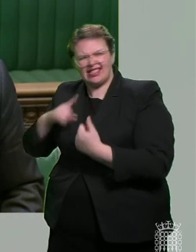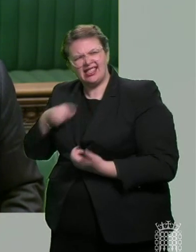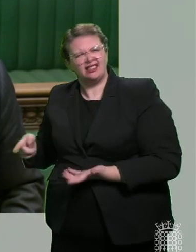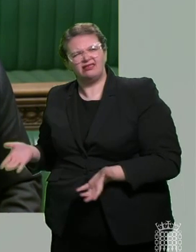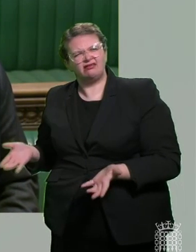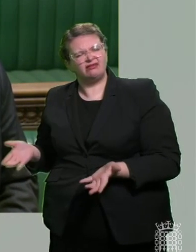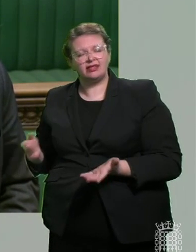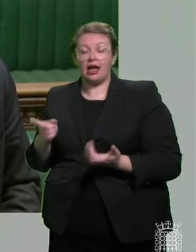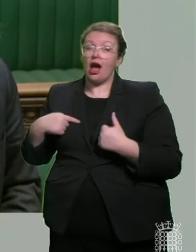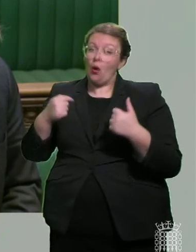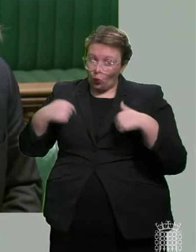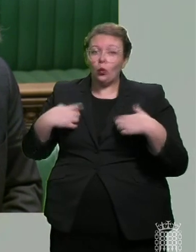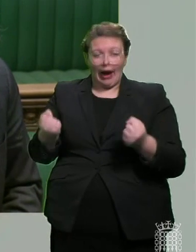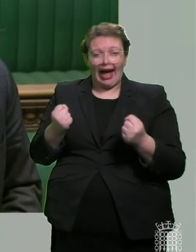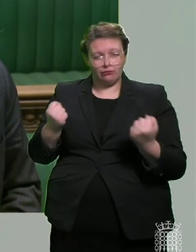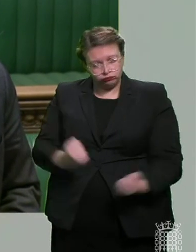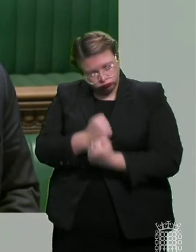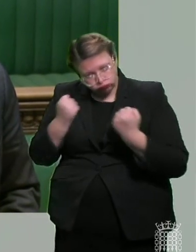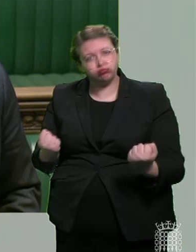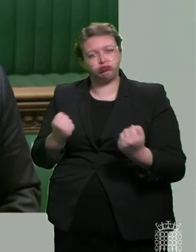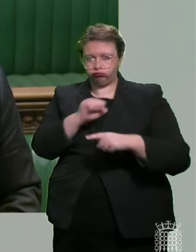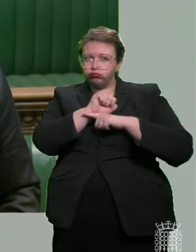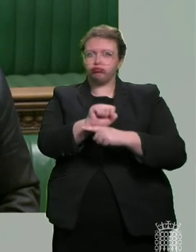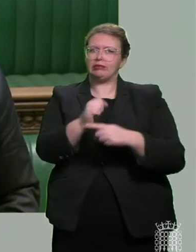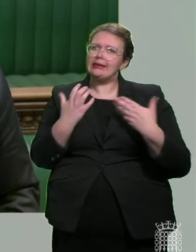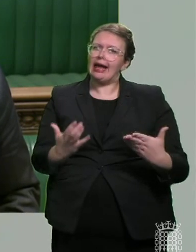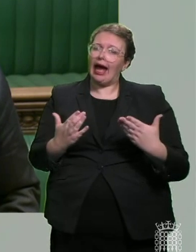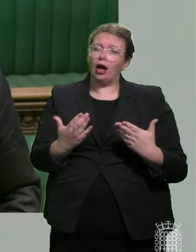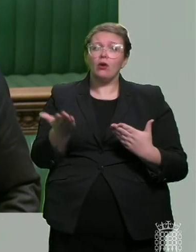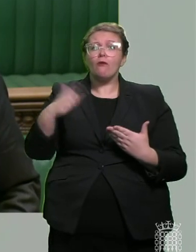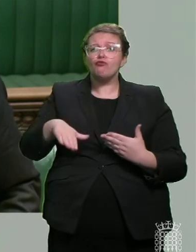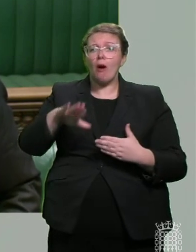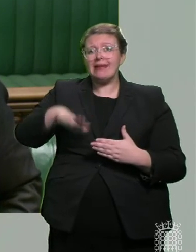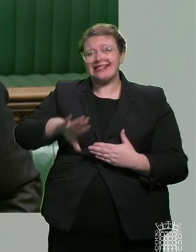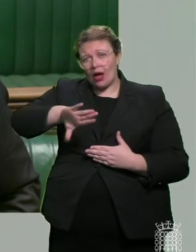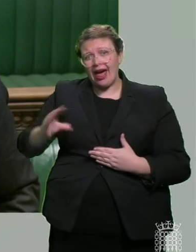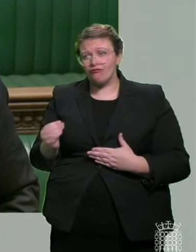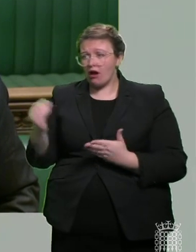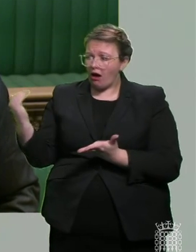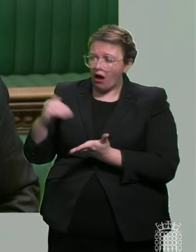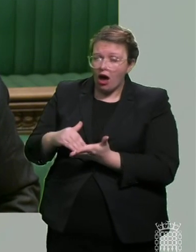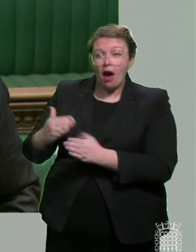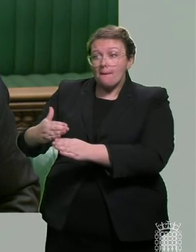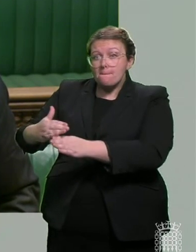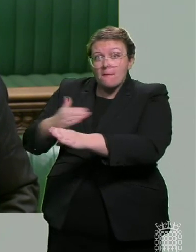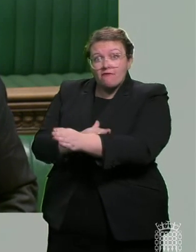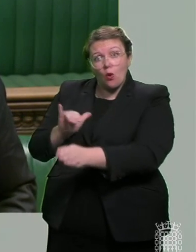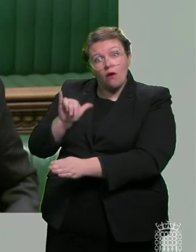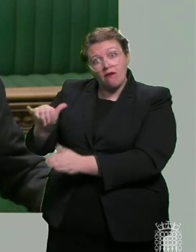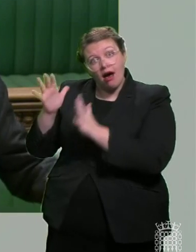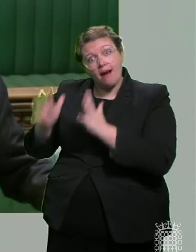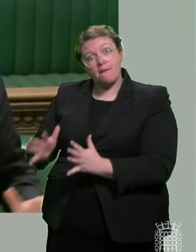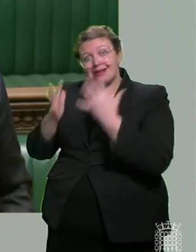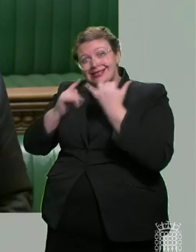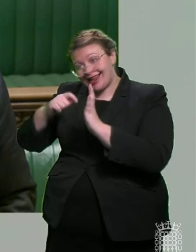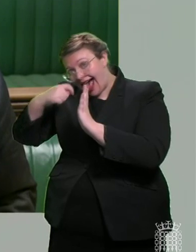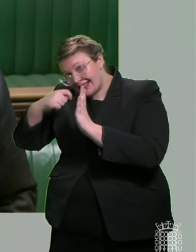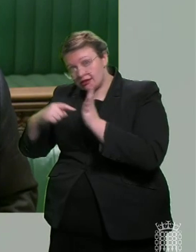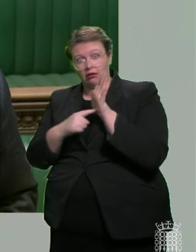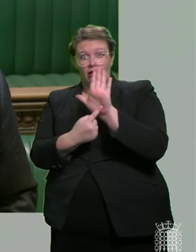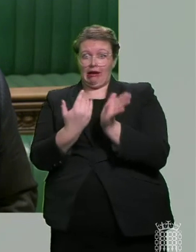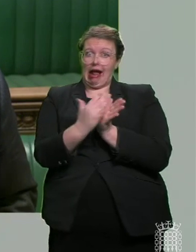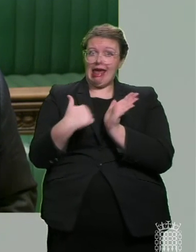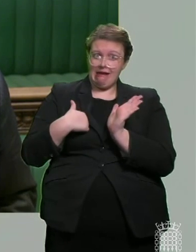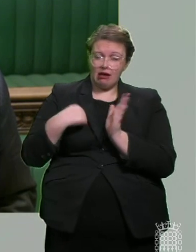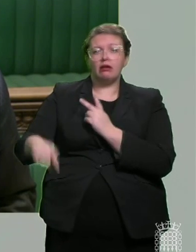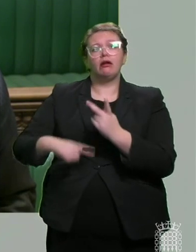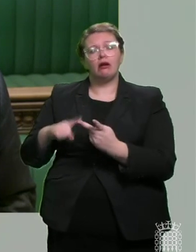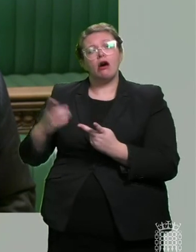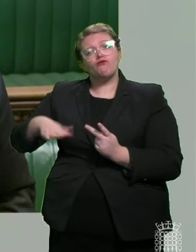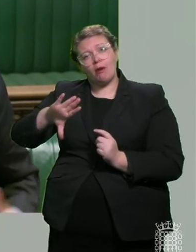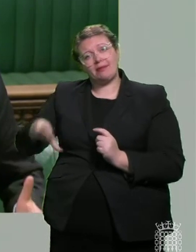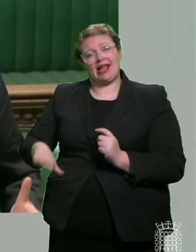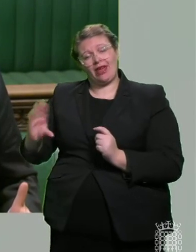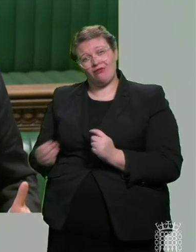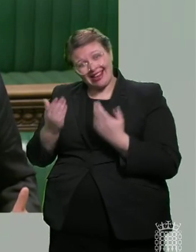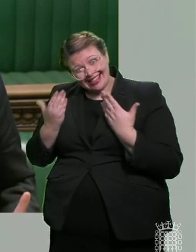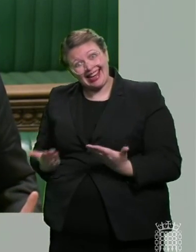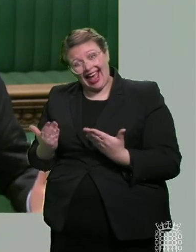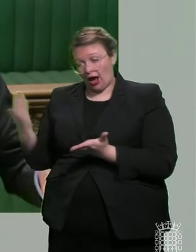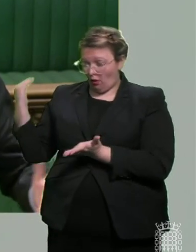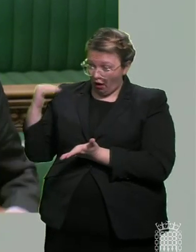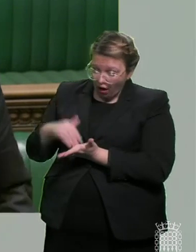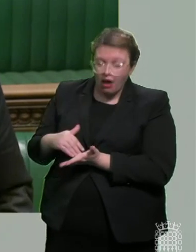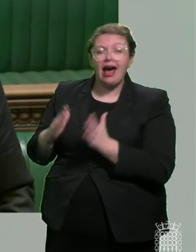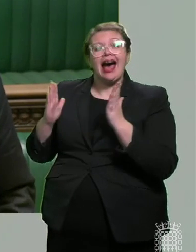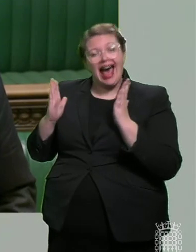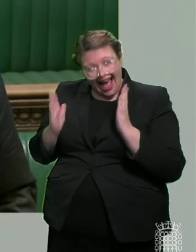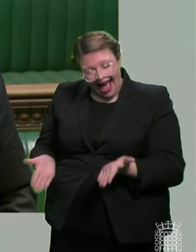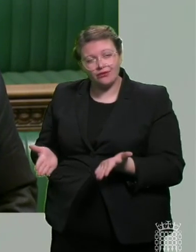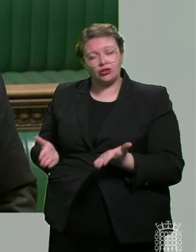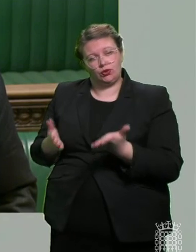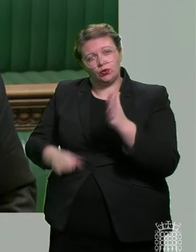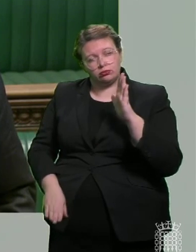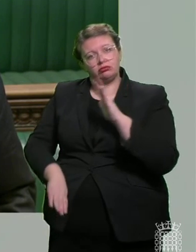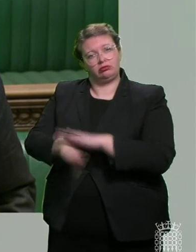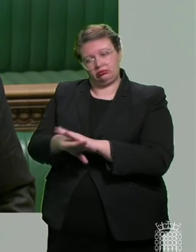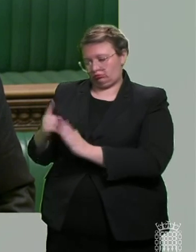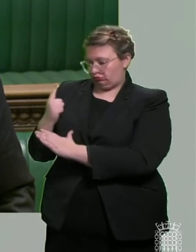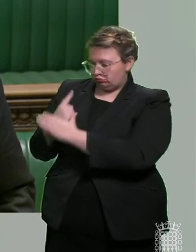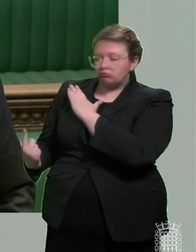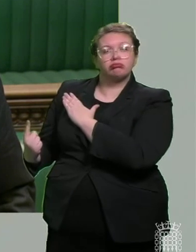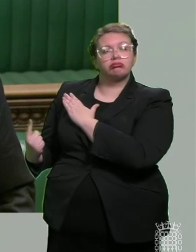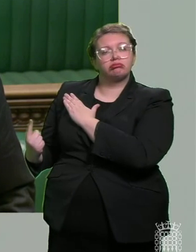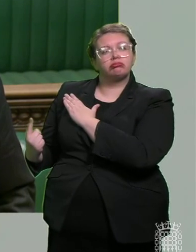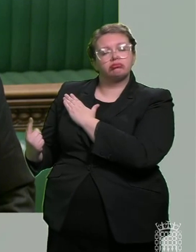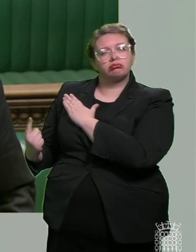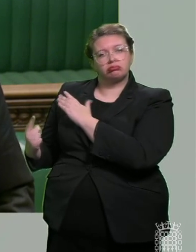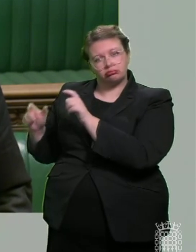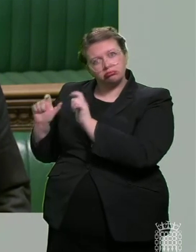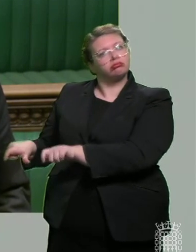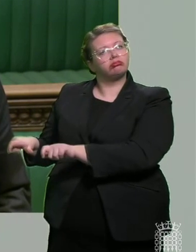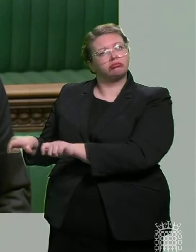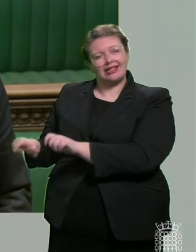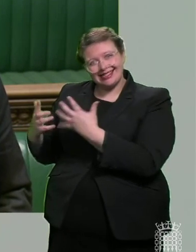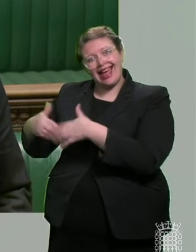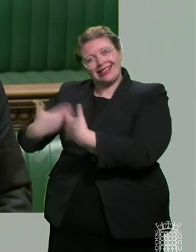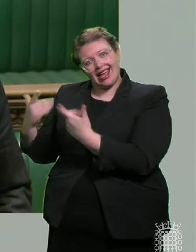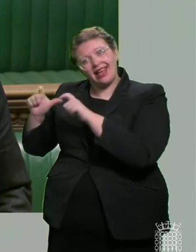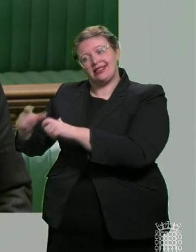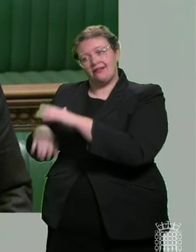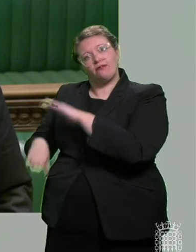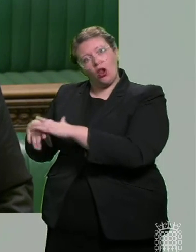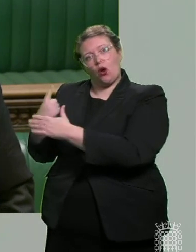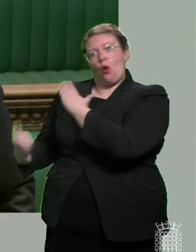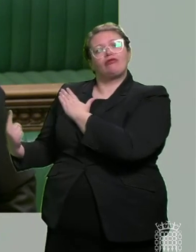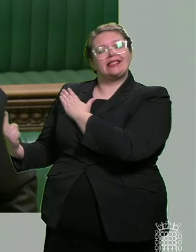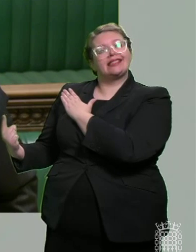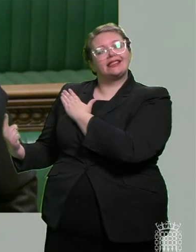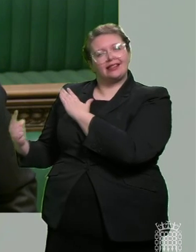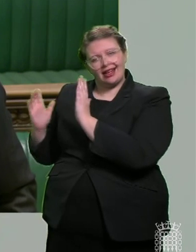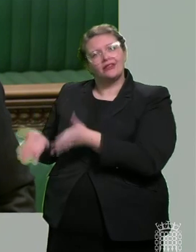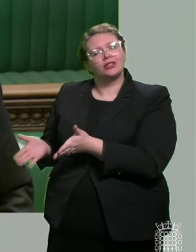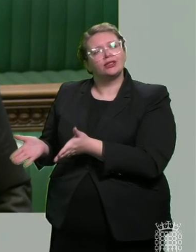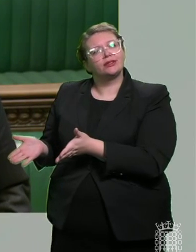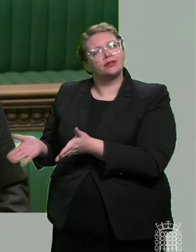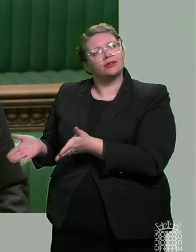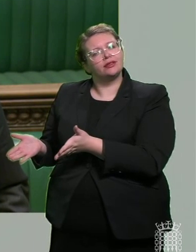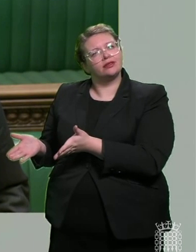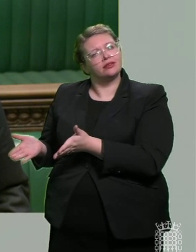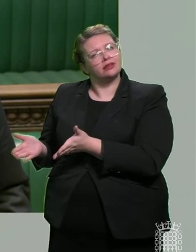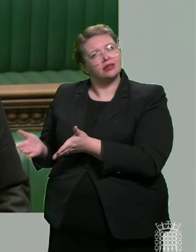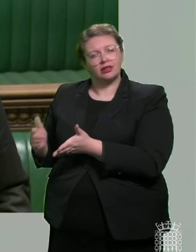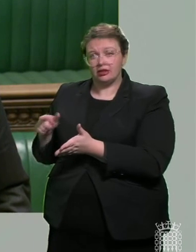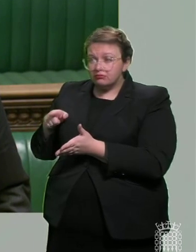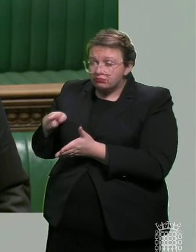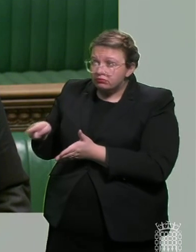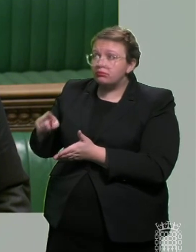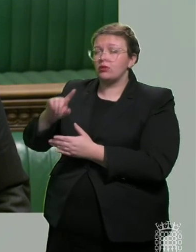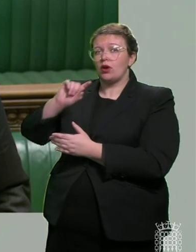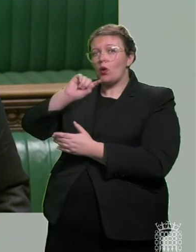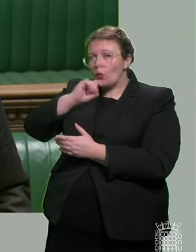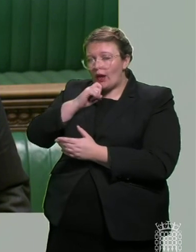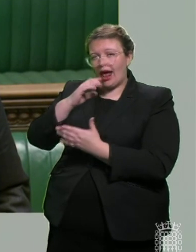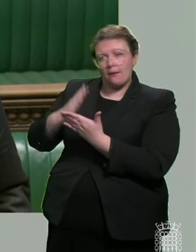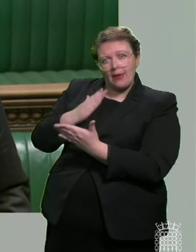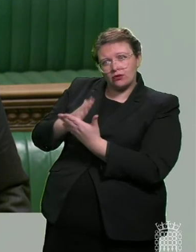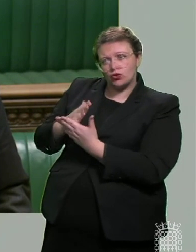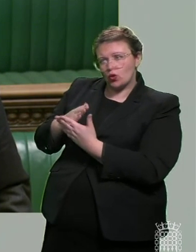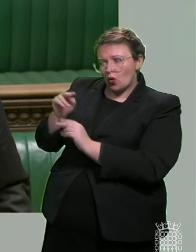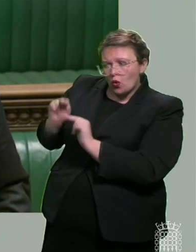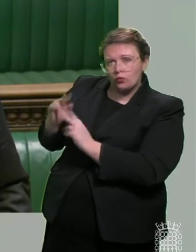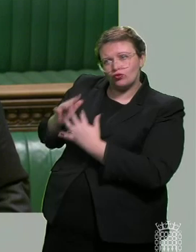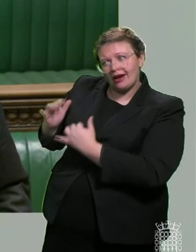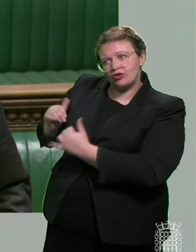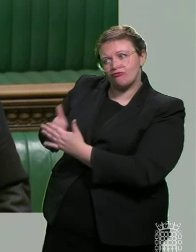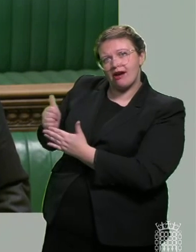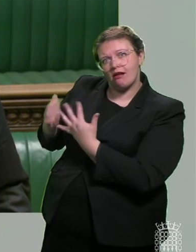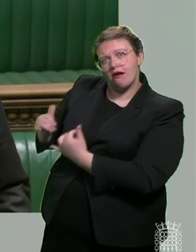Anybody coming from South Africa not only has to do a test before they come here, but anybody now coming from South Africa—a British citizen coming from South Africa now—will find themselves obliged to go into quarantine for 10 days, and will have an isolation assurance agency checking up on them.